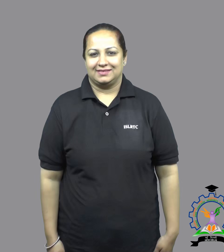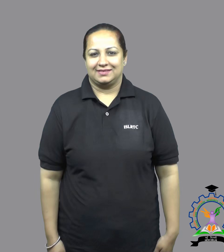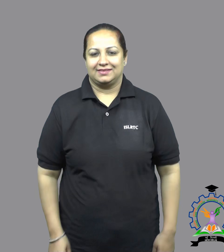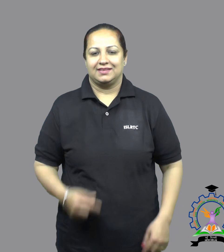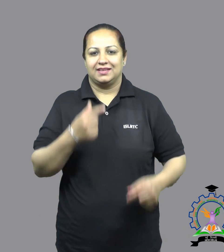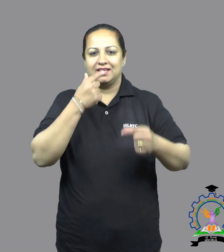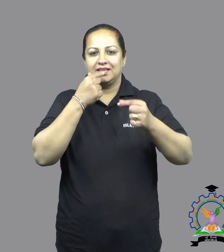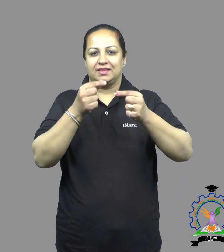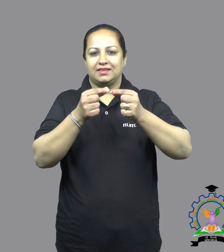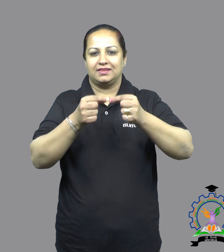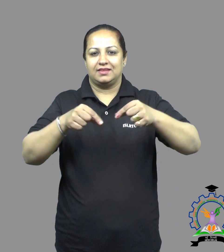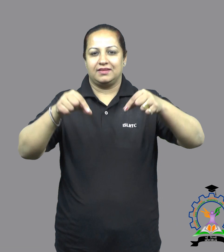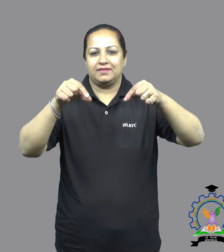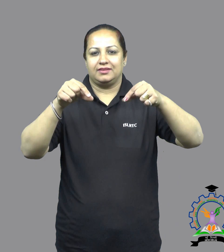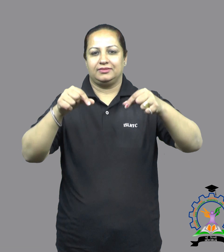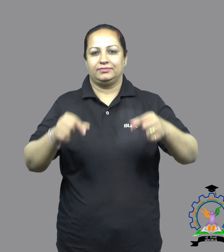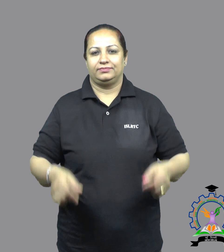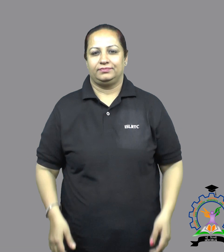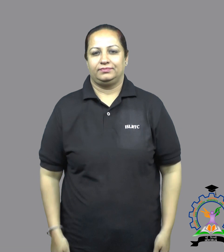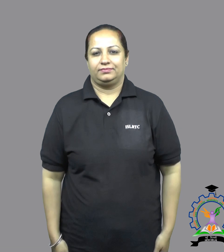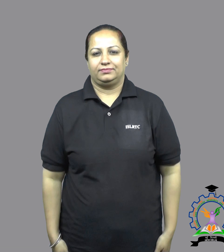Silver